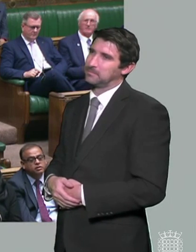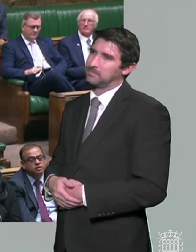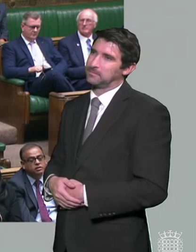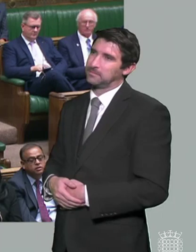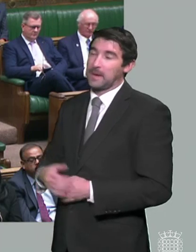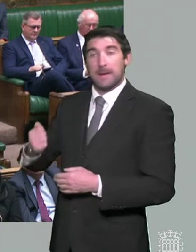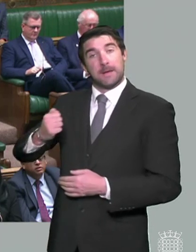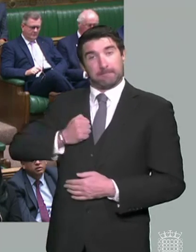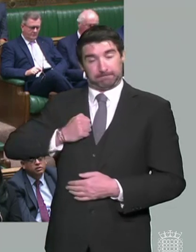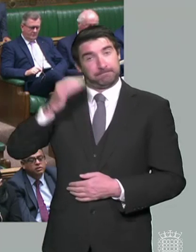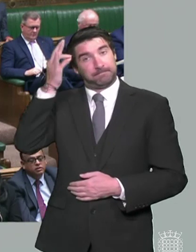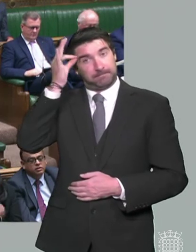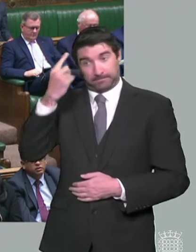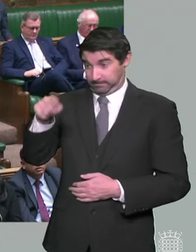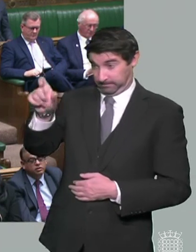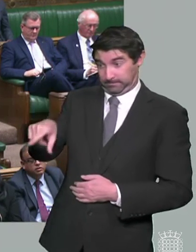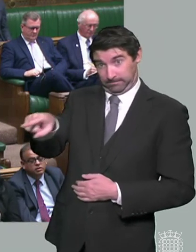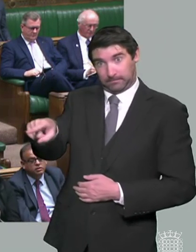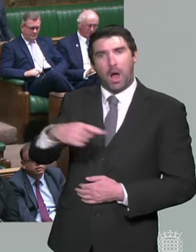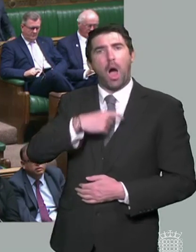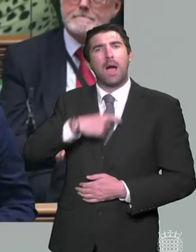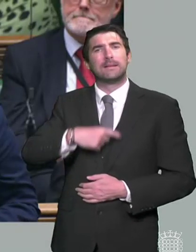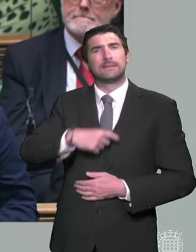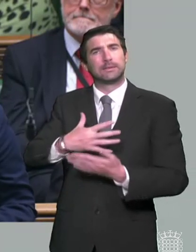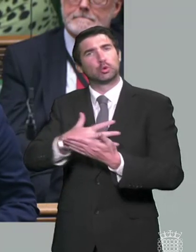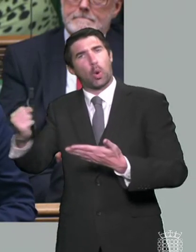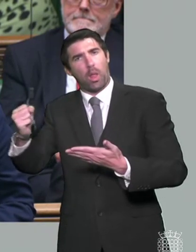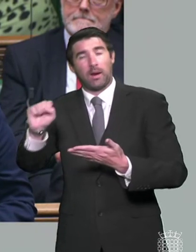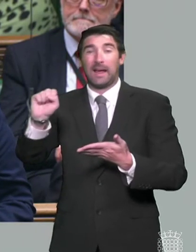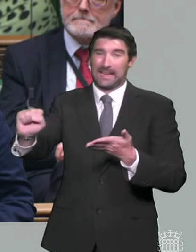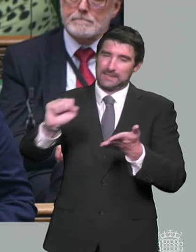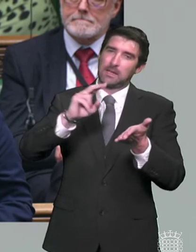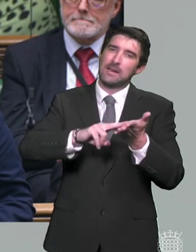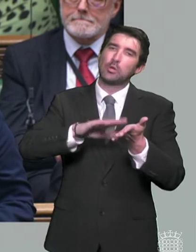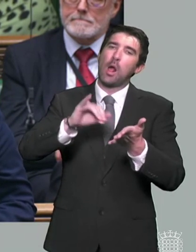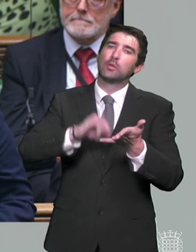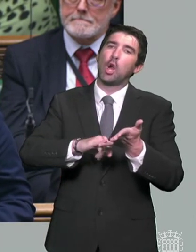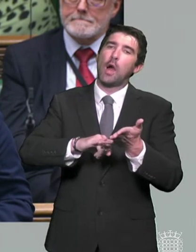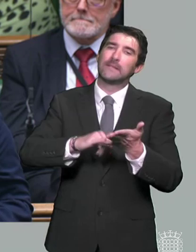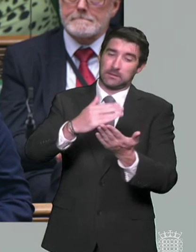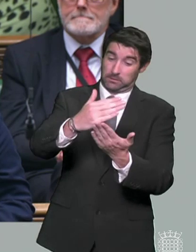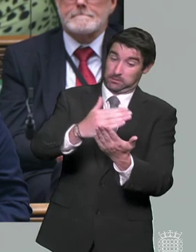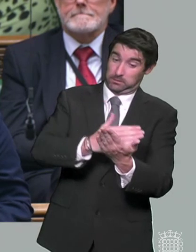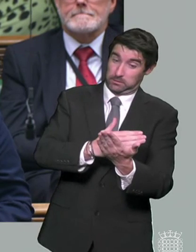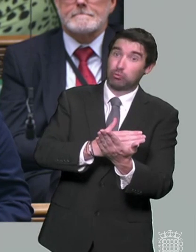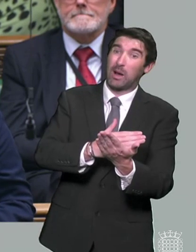His NHS records are being misused, but he has been advised that there is nothing the Health Secretary can do.